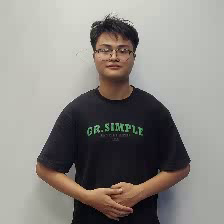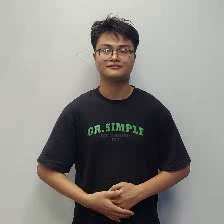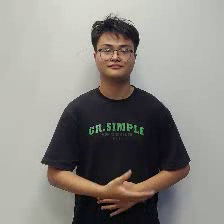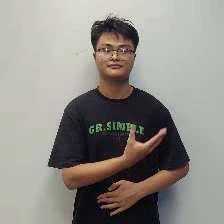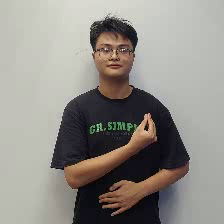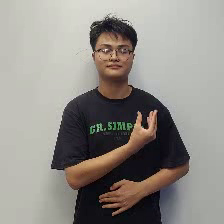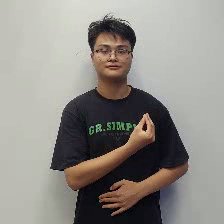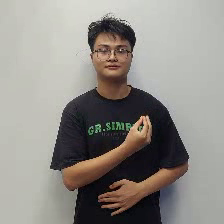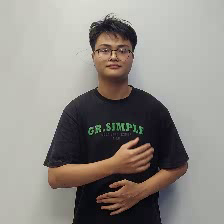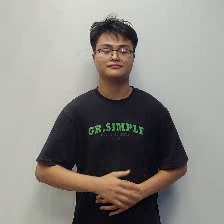Xúc động